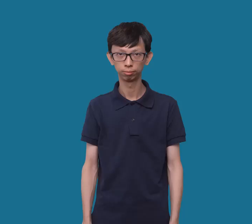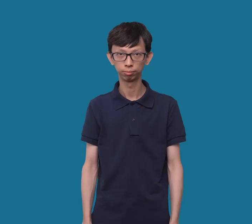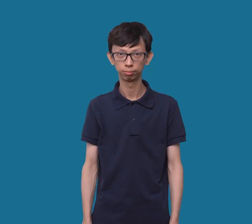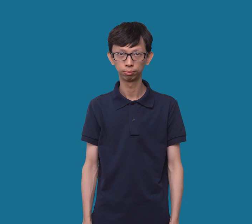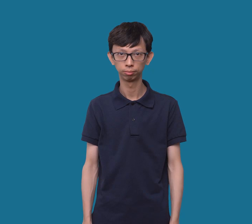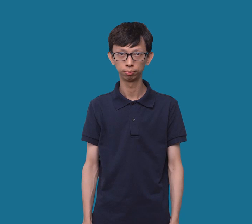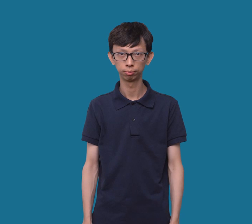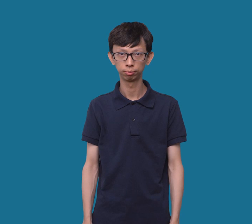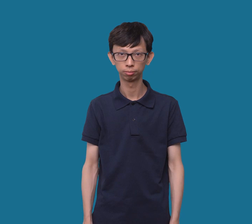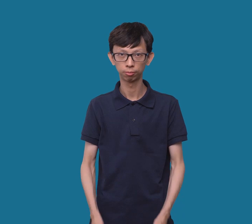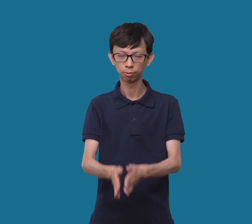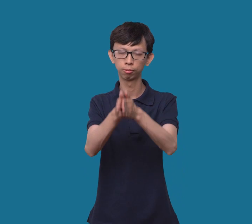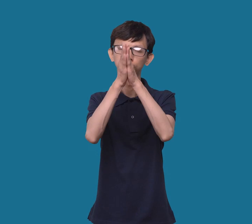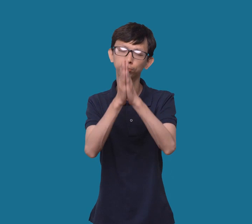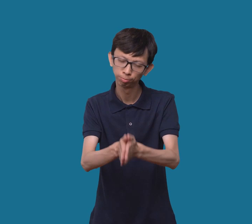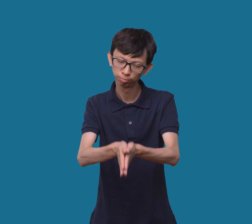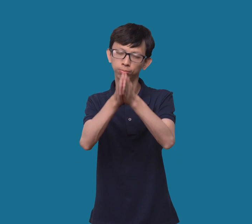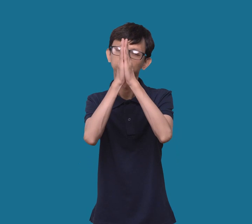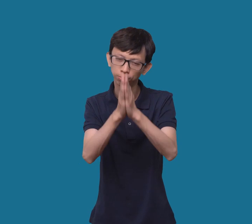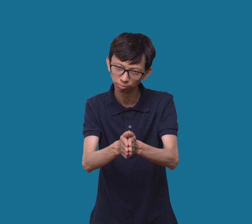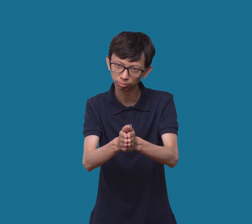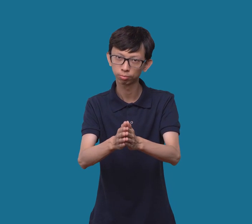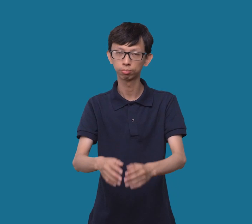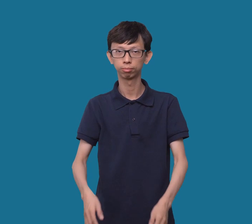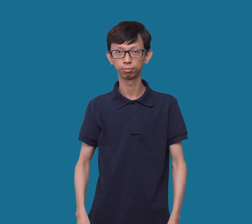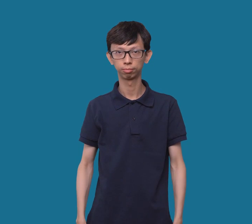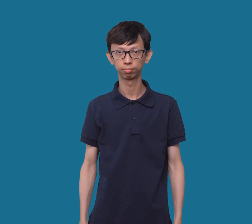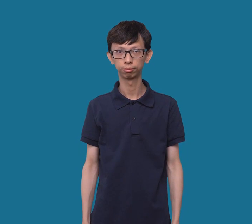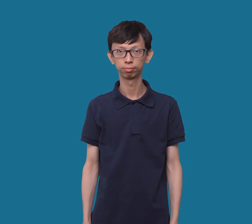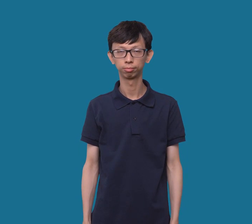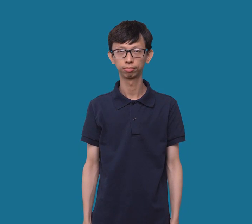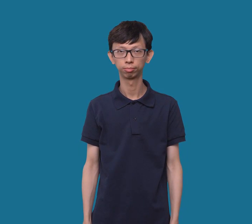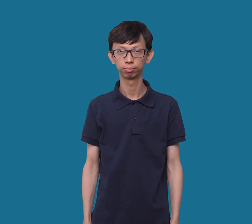vái lạy